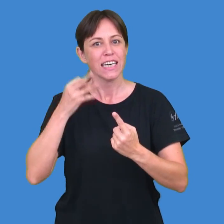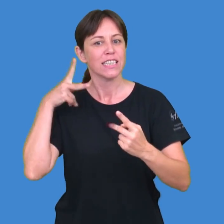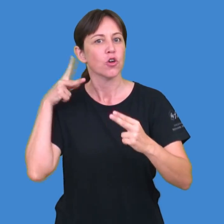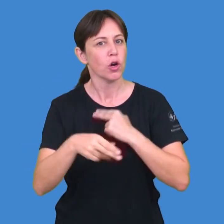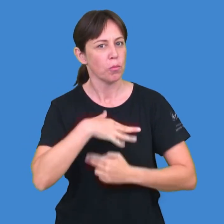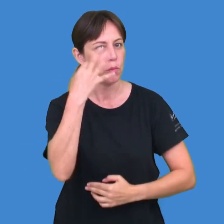evitar